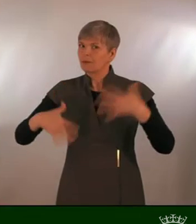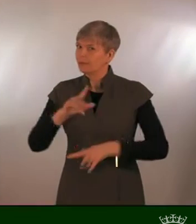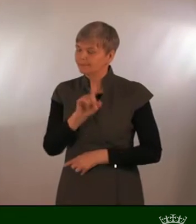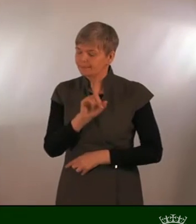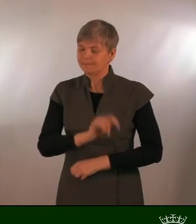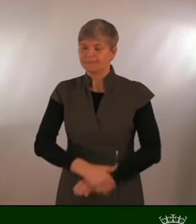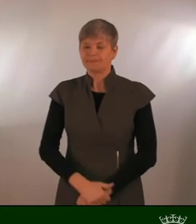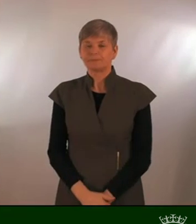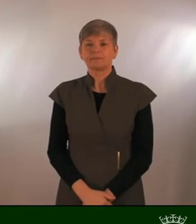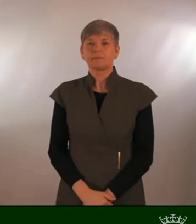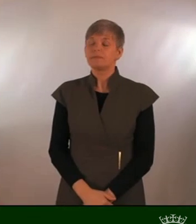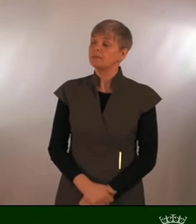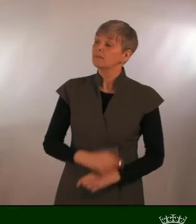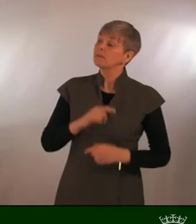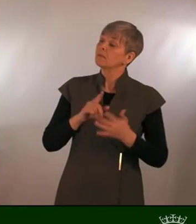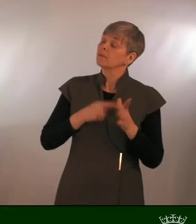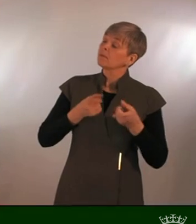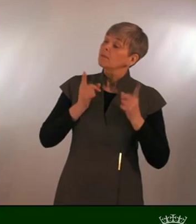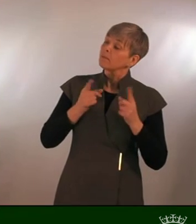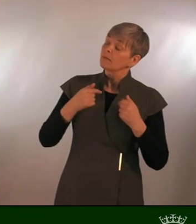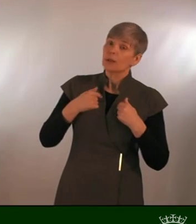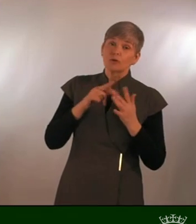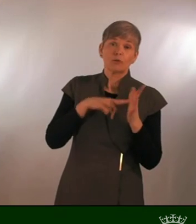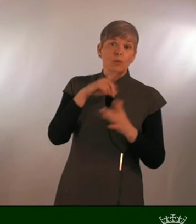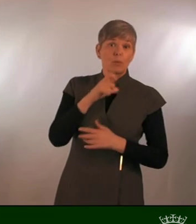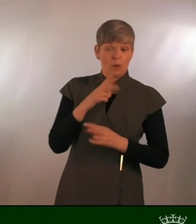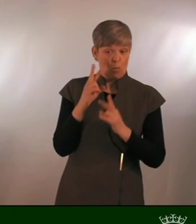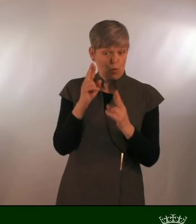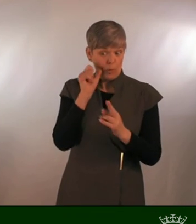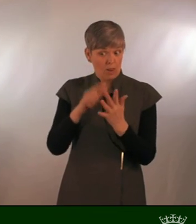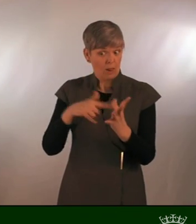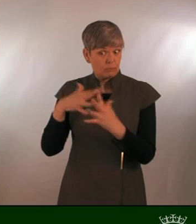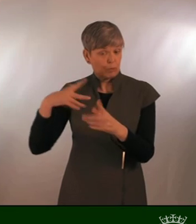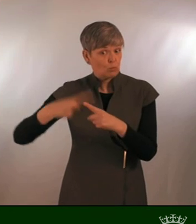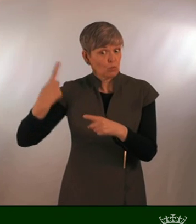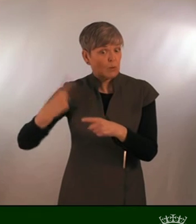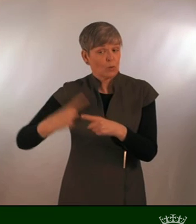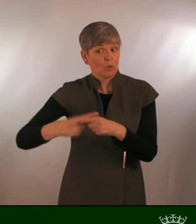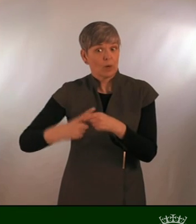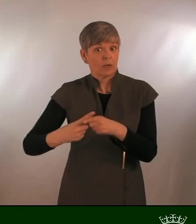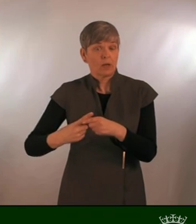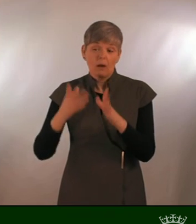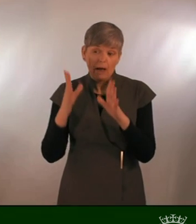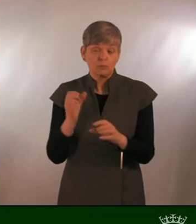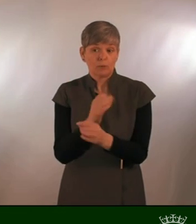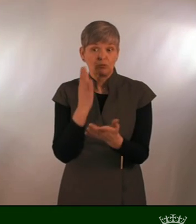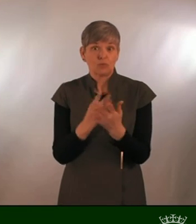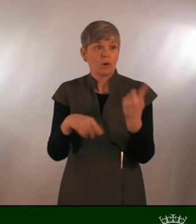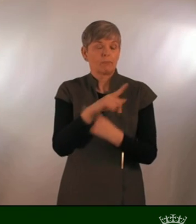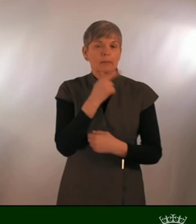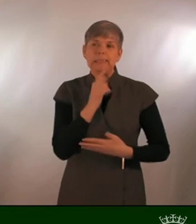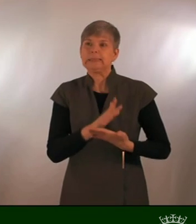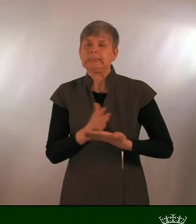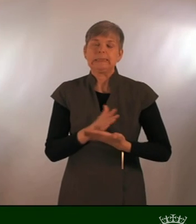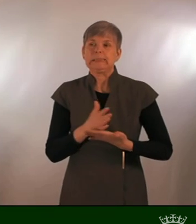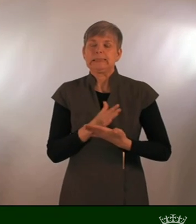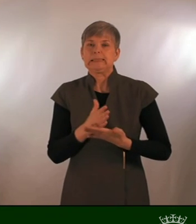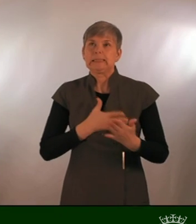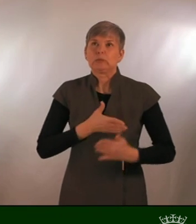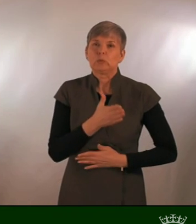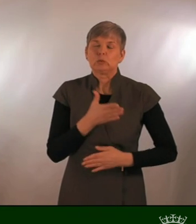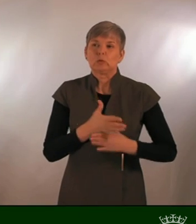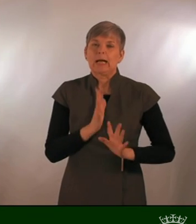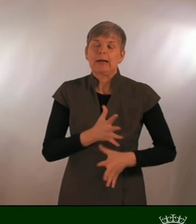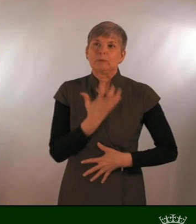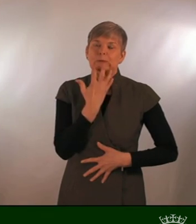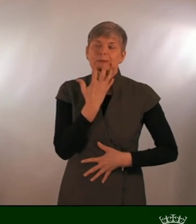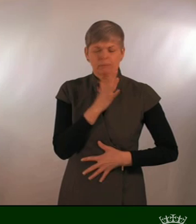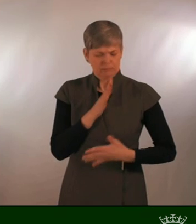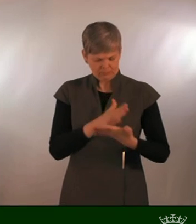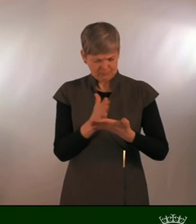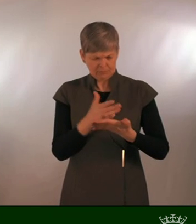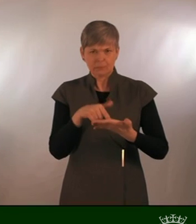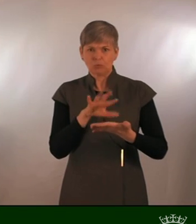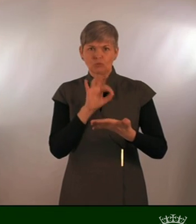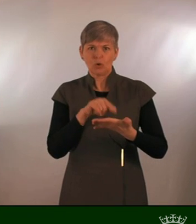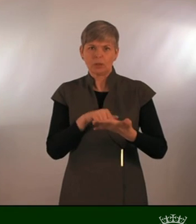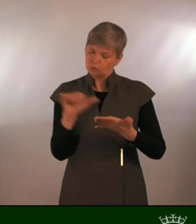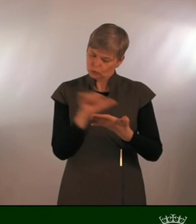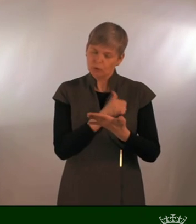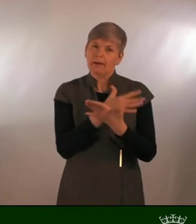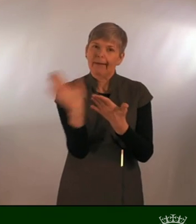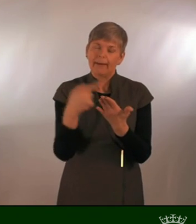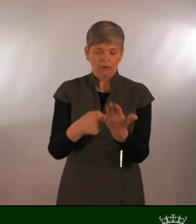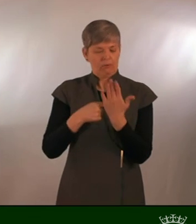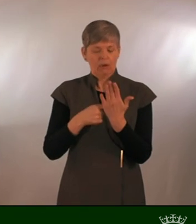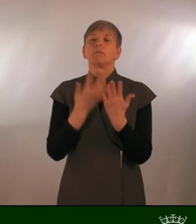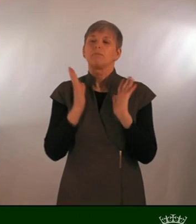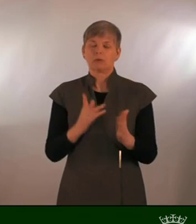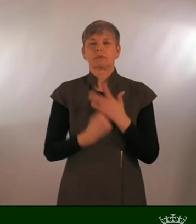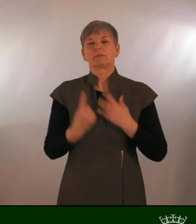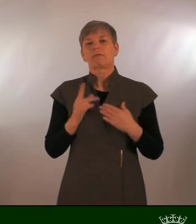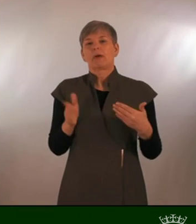I hope that legislation comes rapidly, and that it does guarantee that people do not have to make a choice between spreading the virus because they have to go to work, and staying at home and self-isolating, as obviously they should do if they have the symptoms.